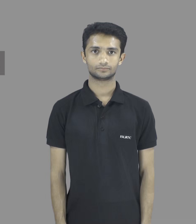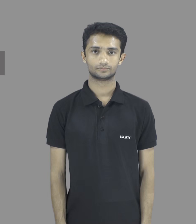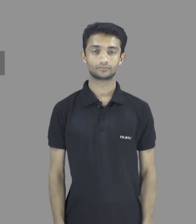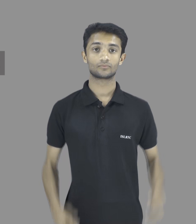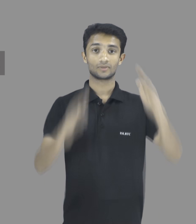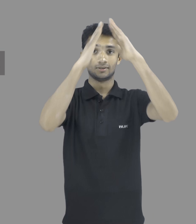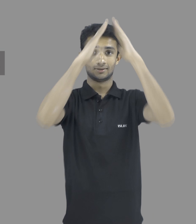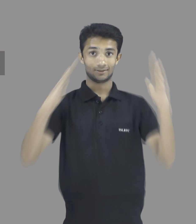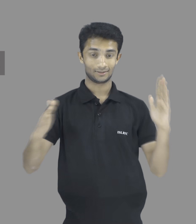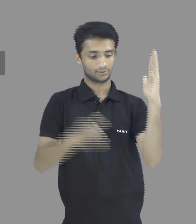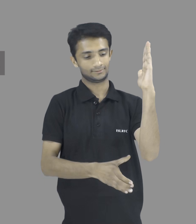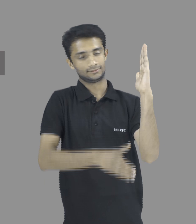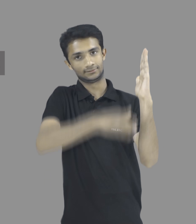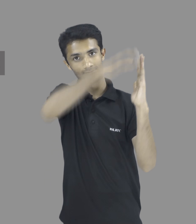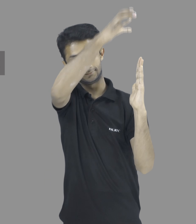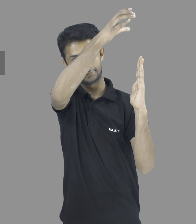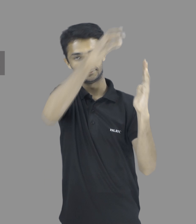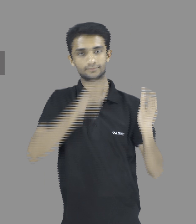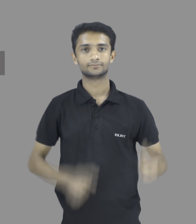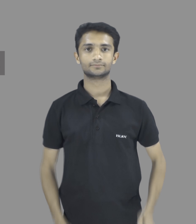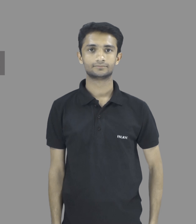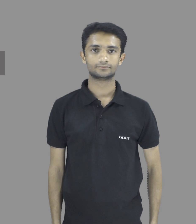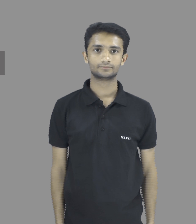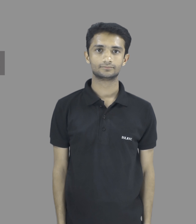apartment